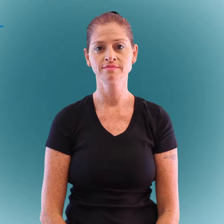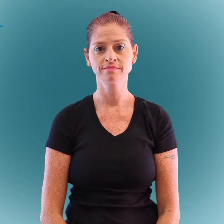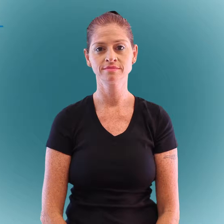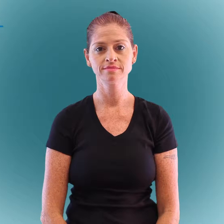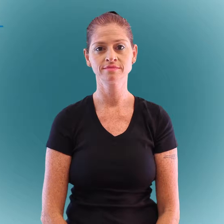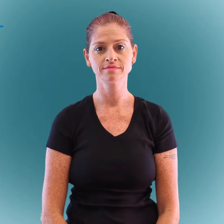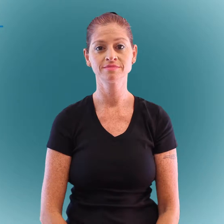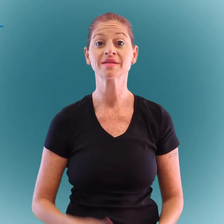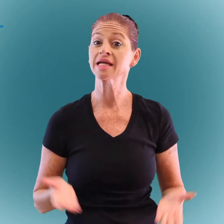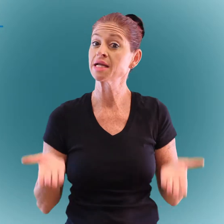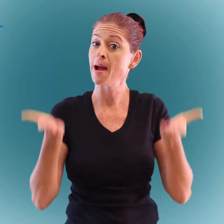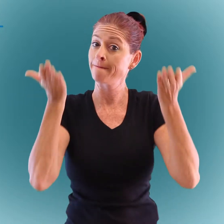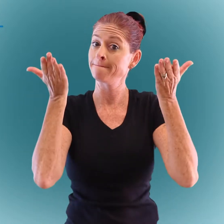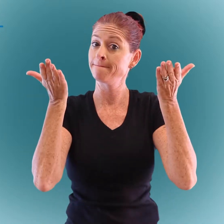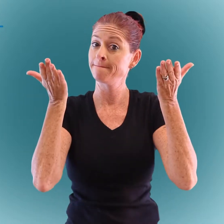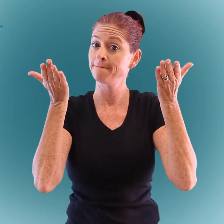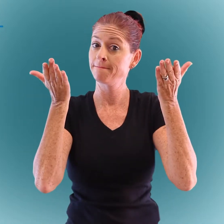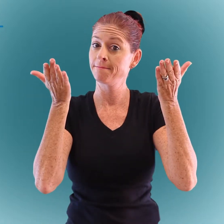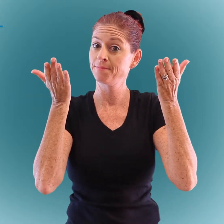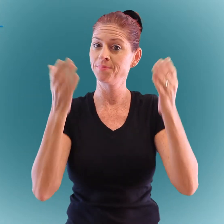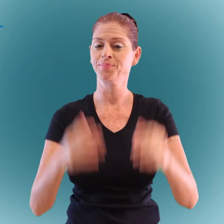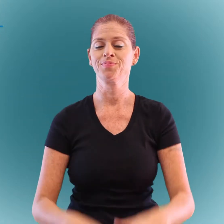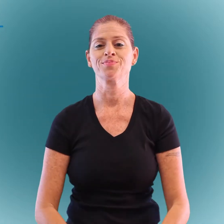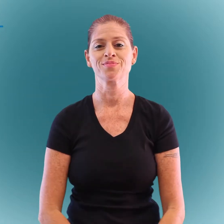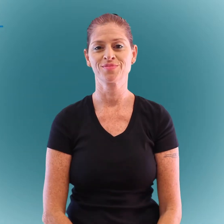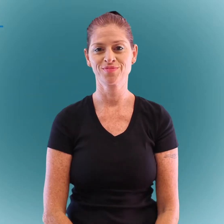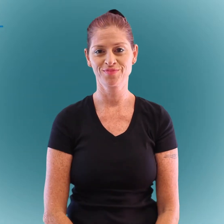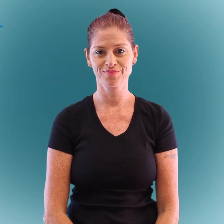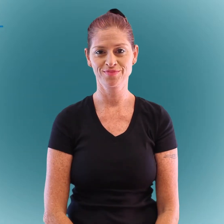לקום